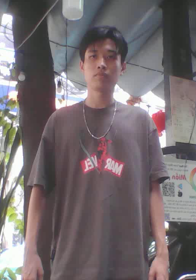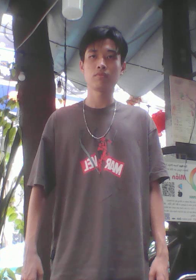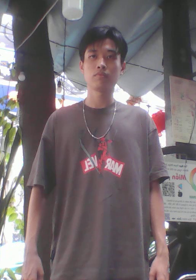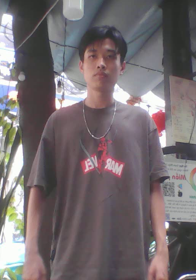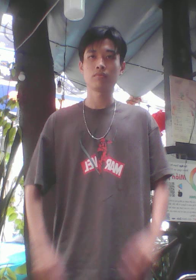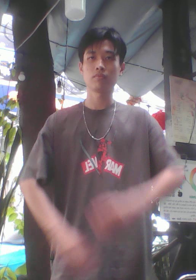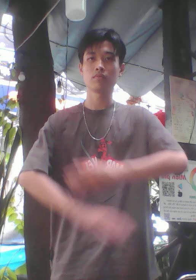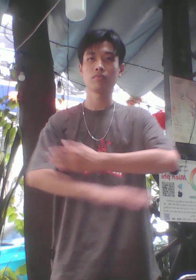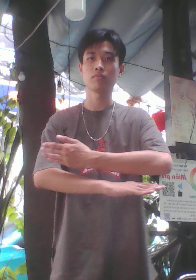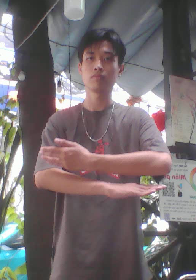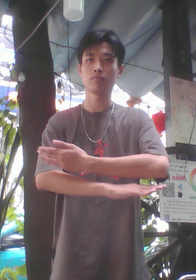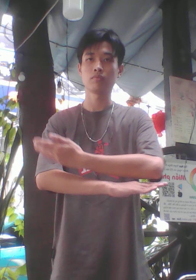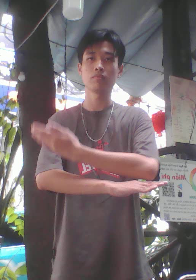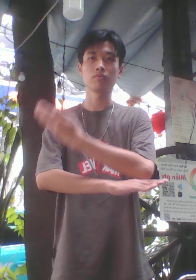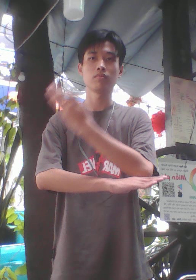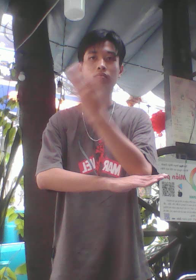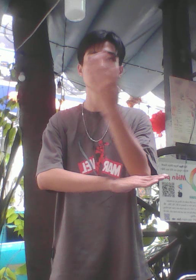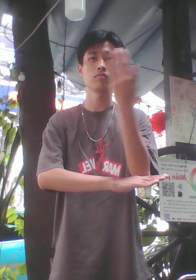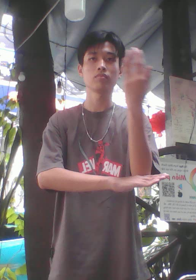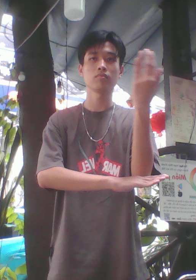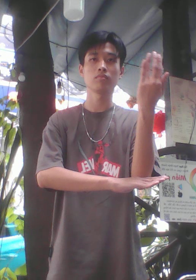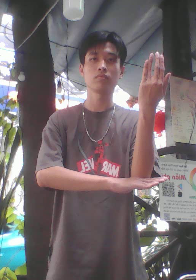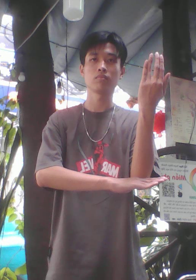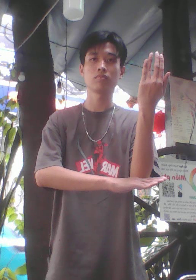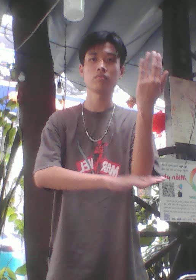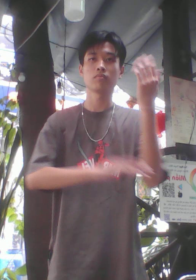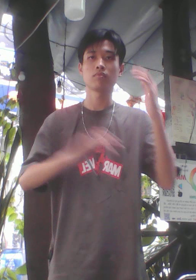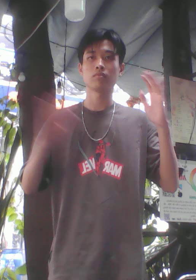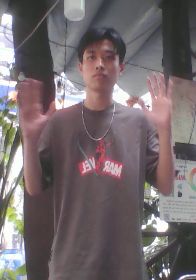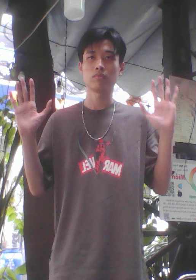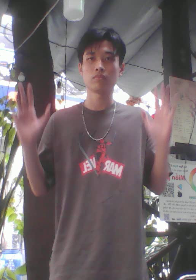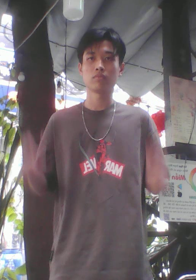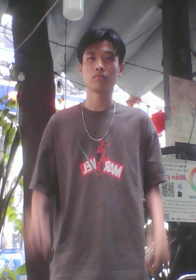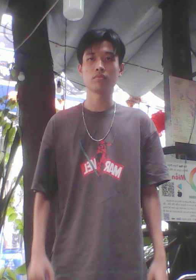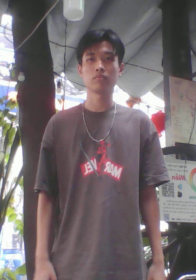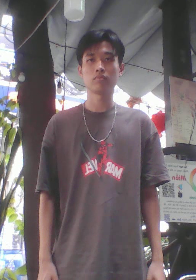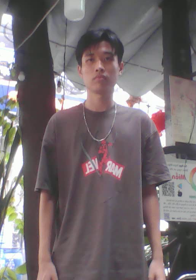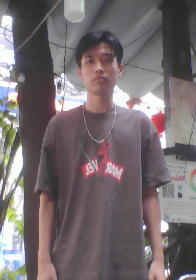buoi sang